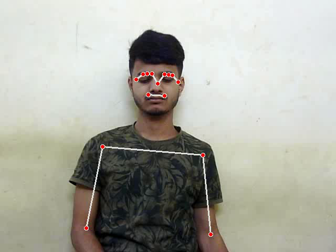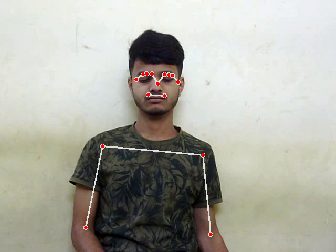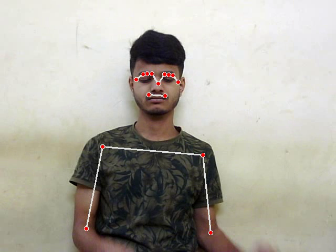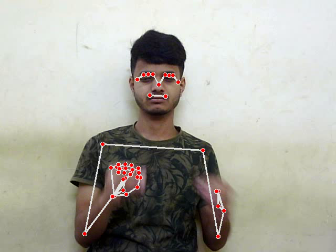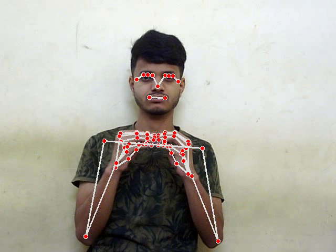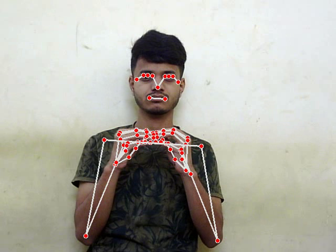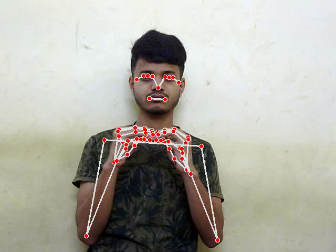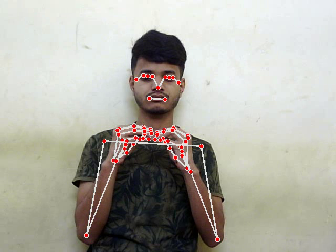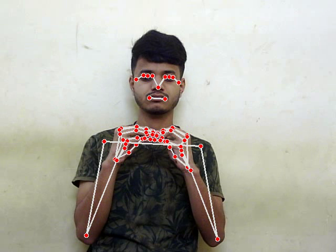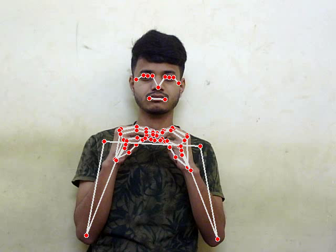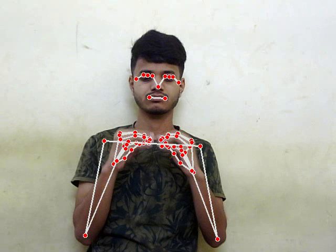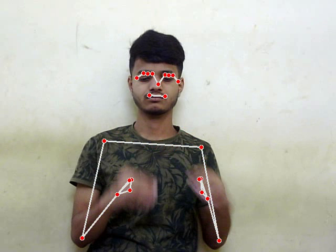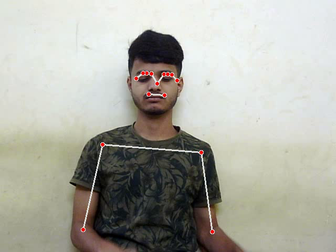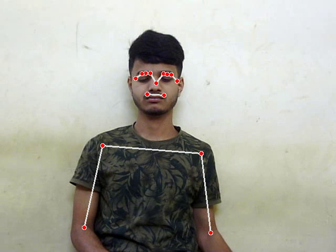more